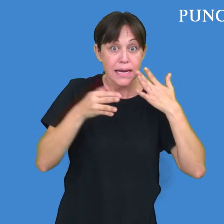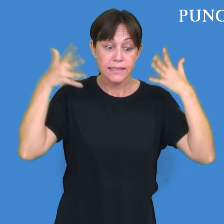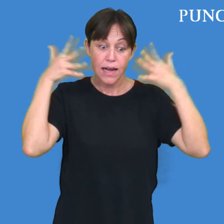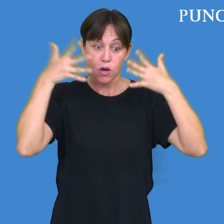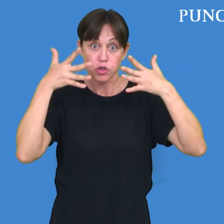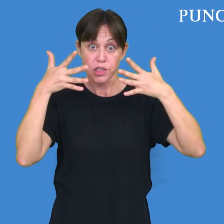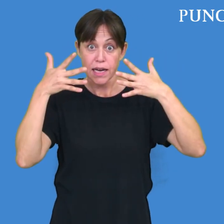aconsejar